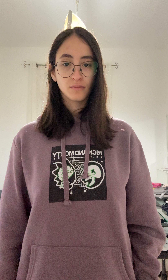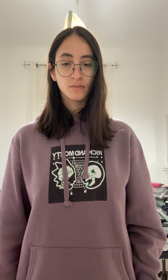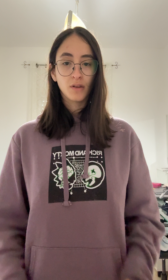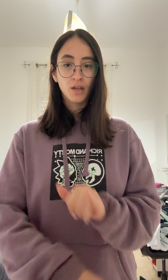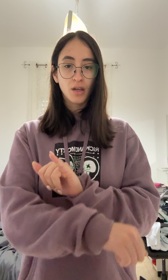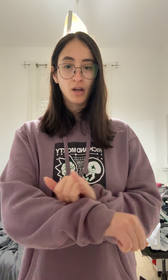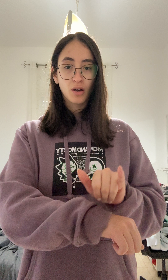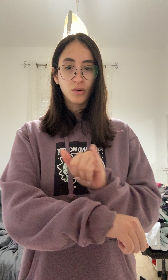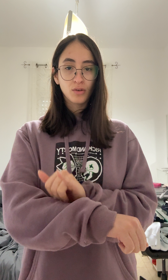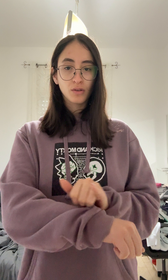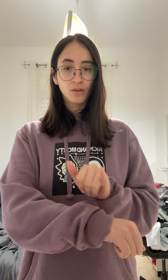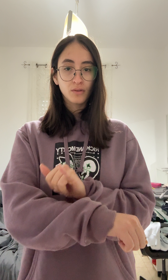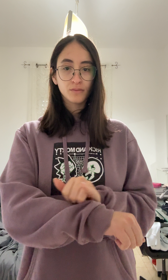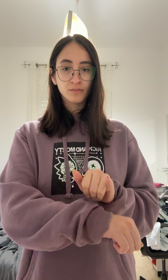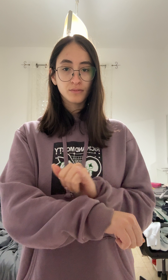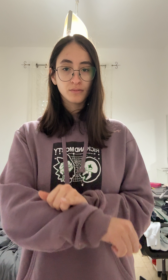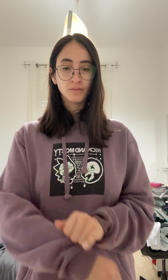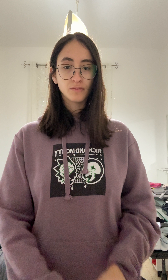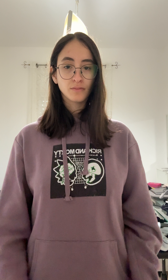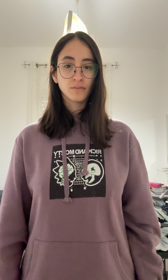ירקות